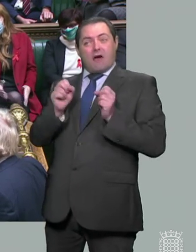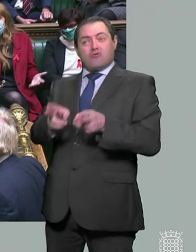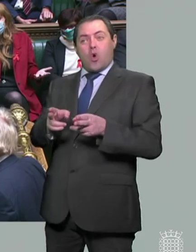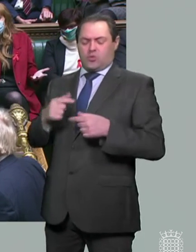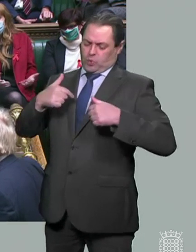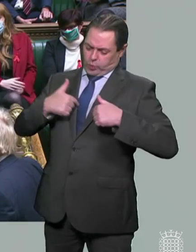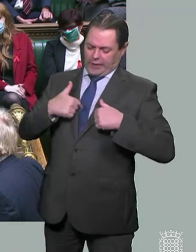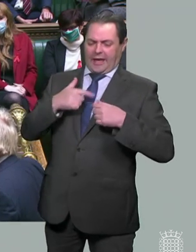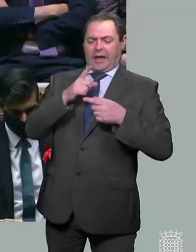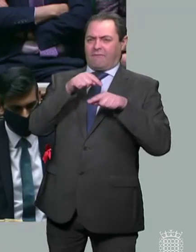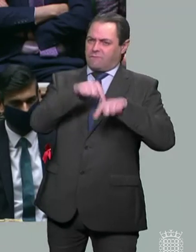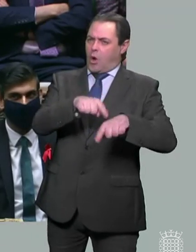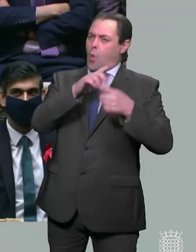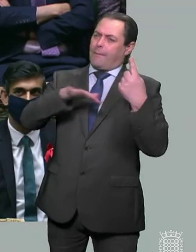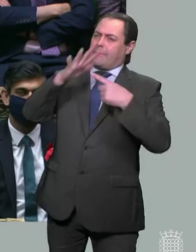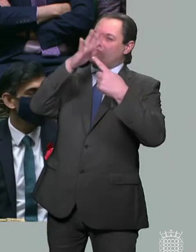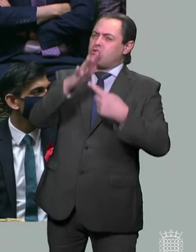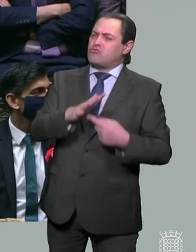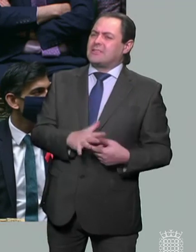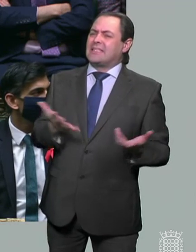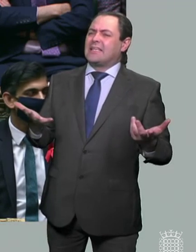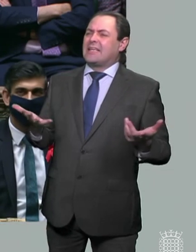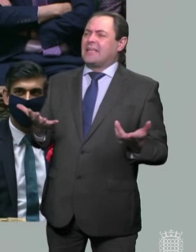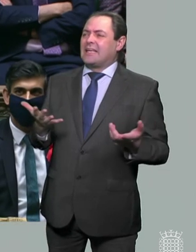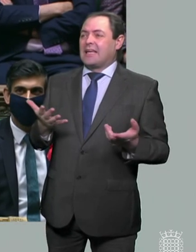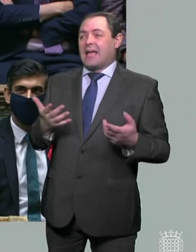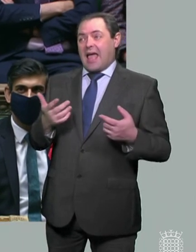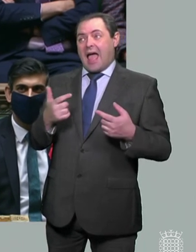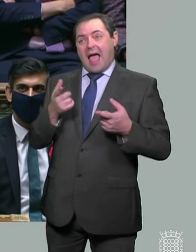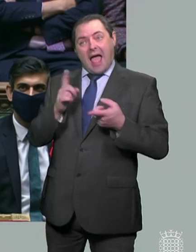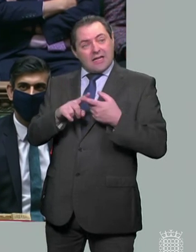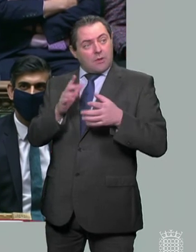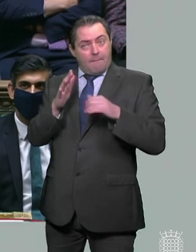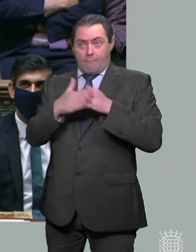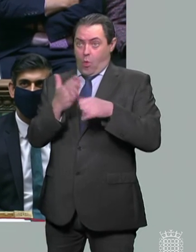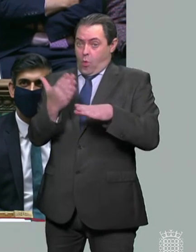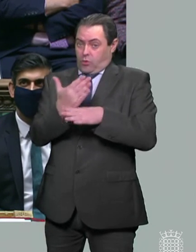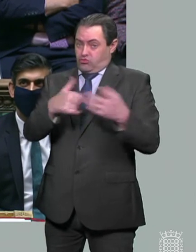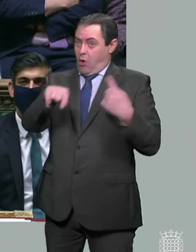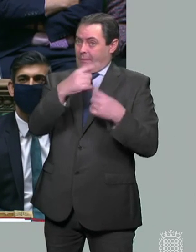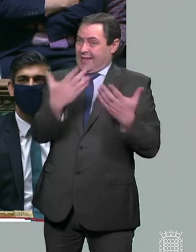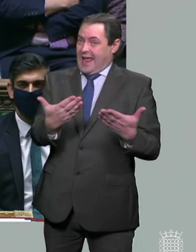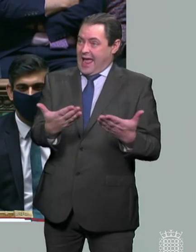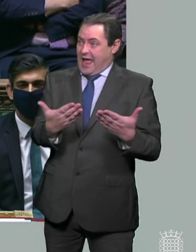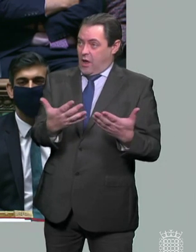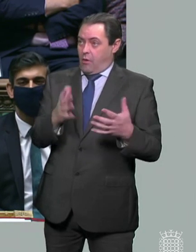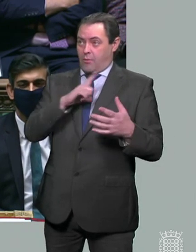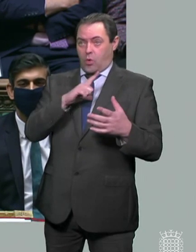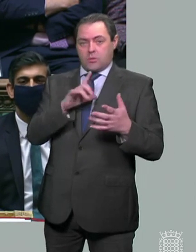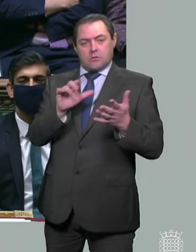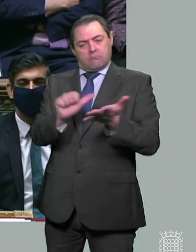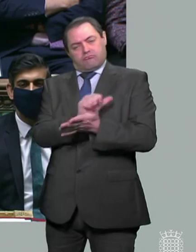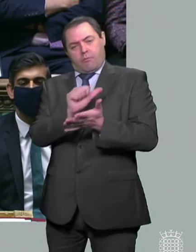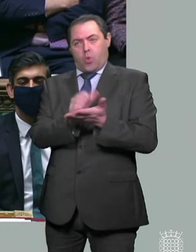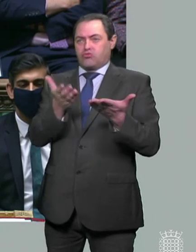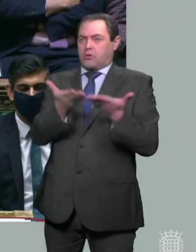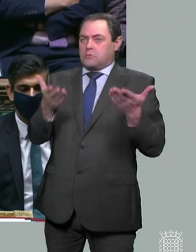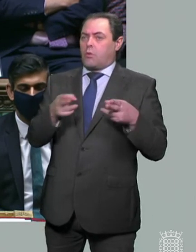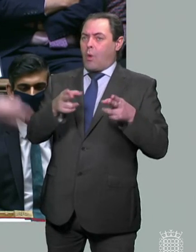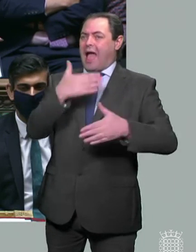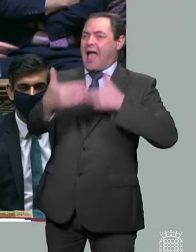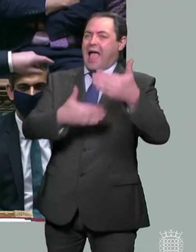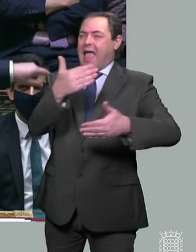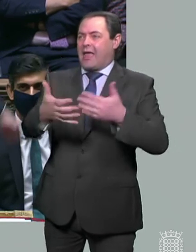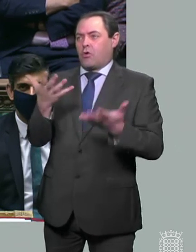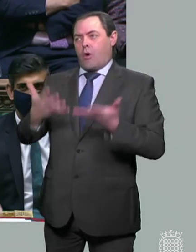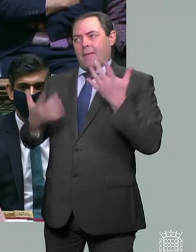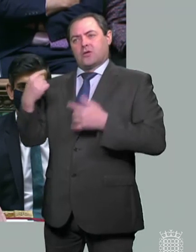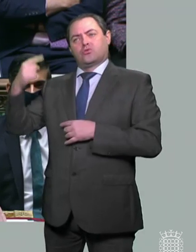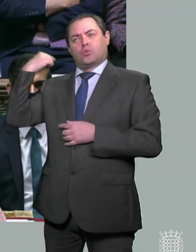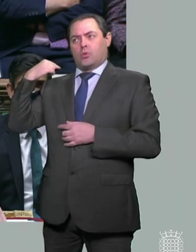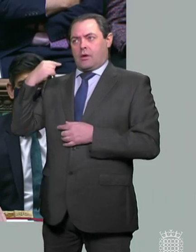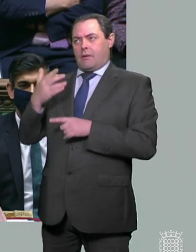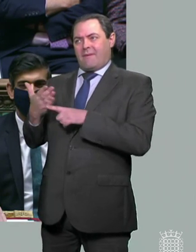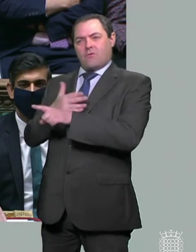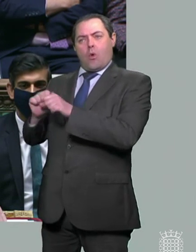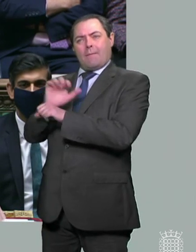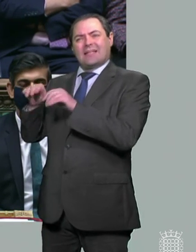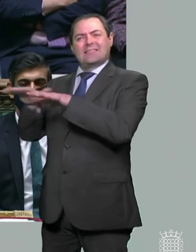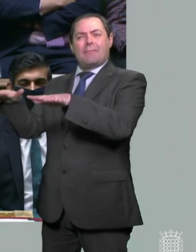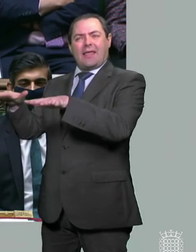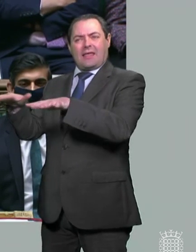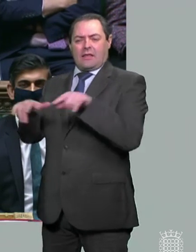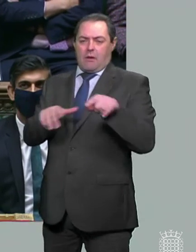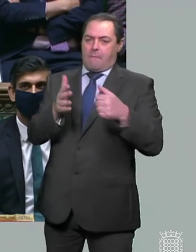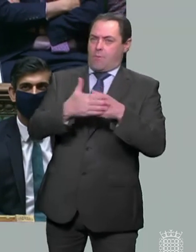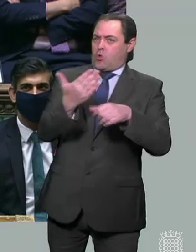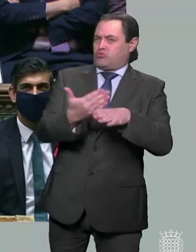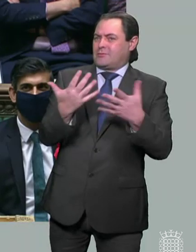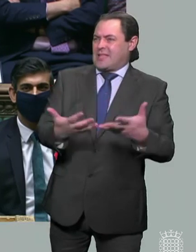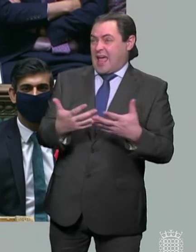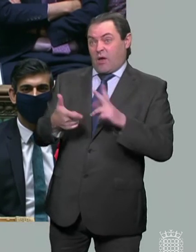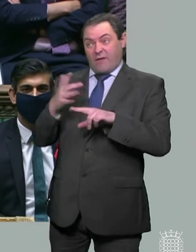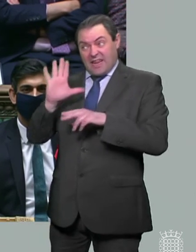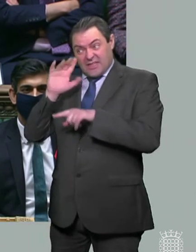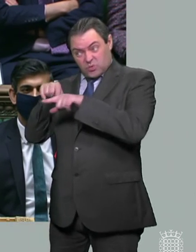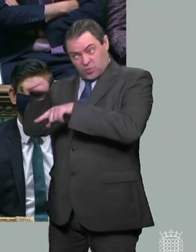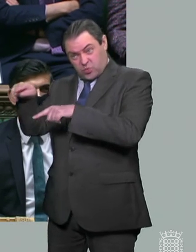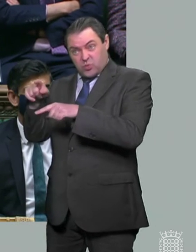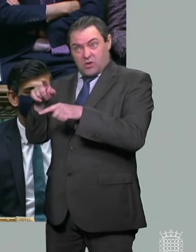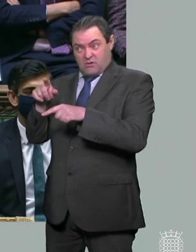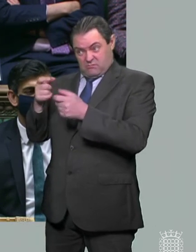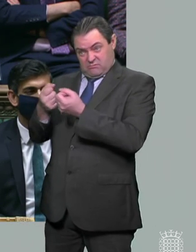We are delivering on the people’s priorities, and we have more people in work now, as a result of the balanced and proportionate approach that we are taking, than we had before the pandemic began.